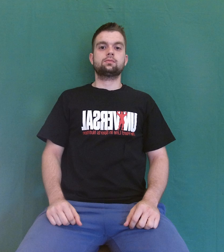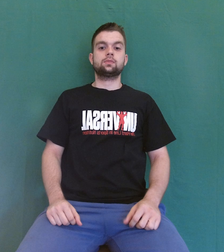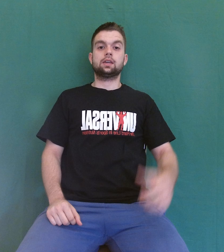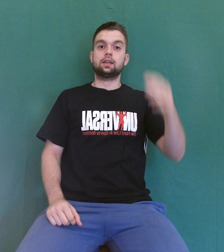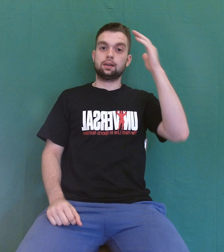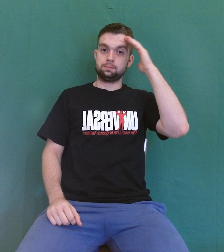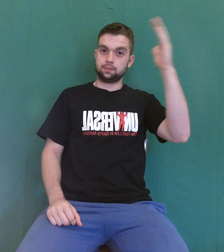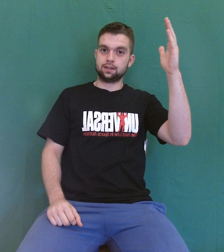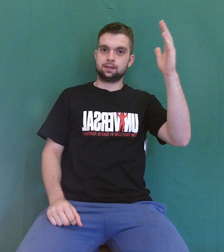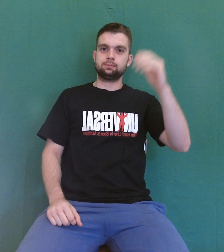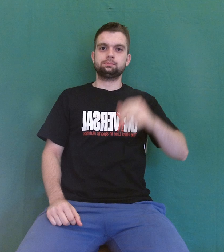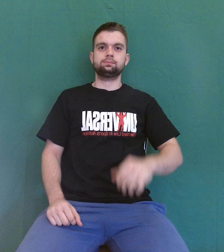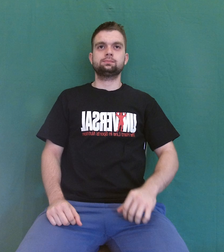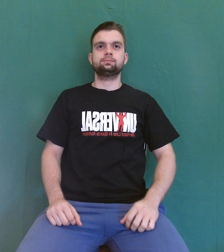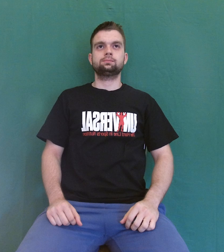ΚΑΛΗΜΕΡΑ